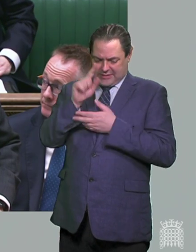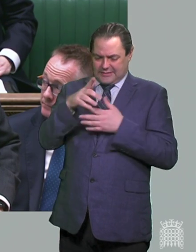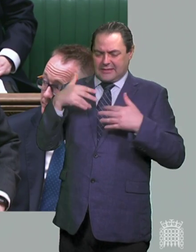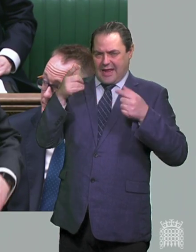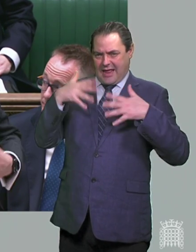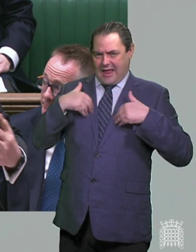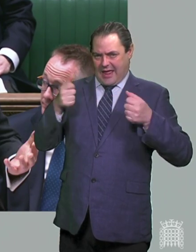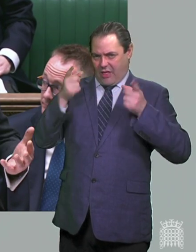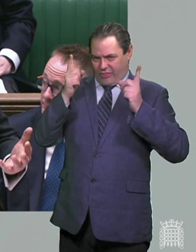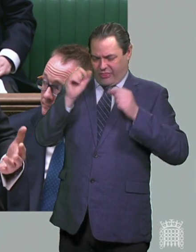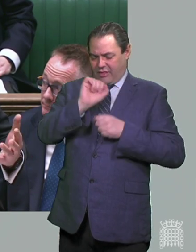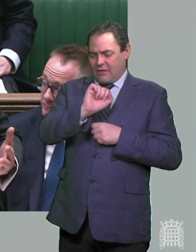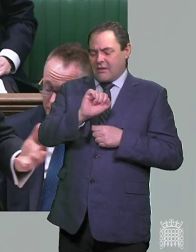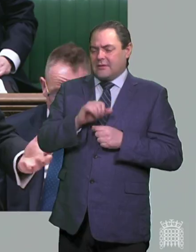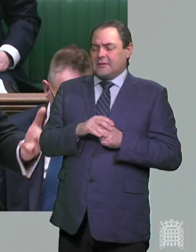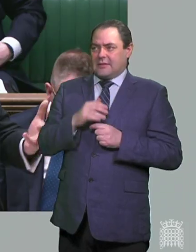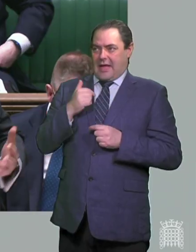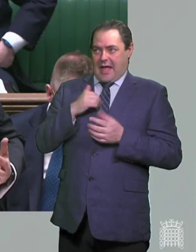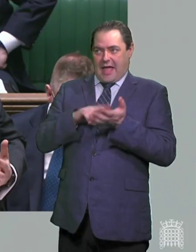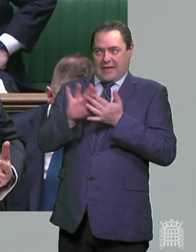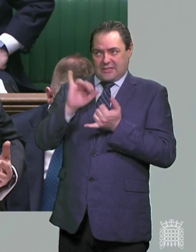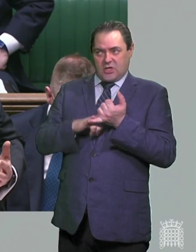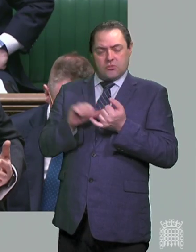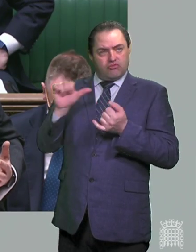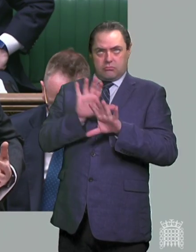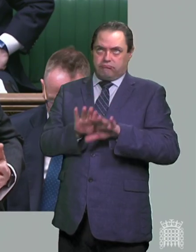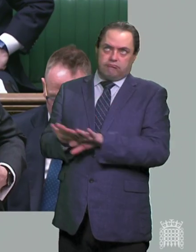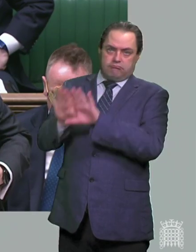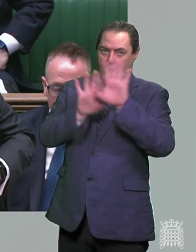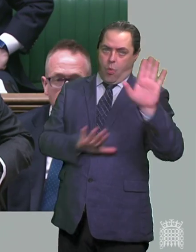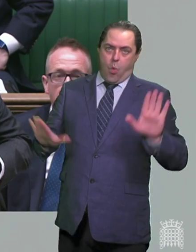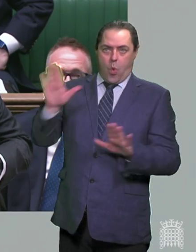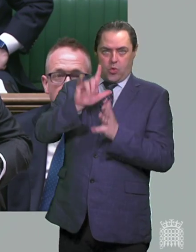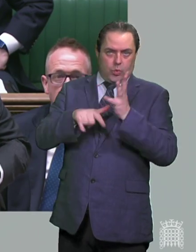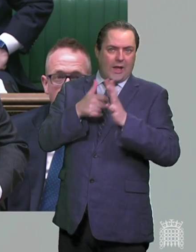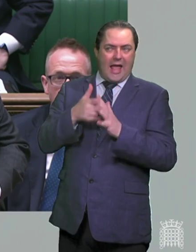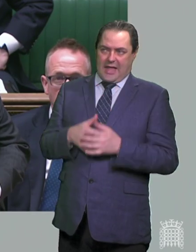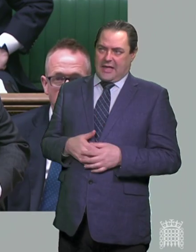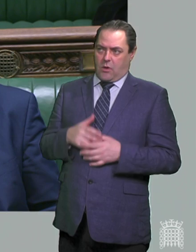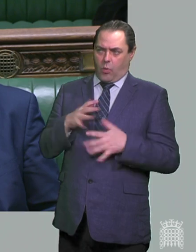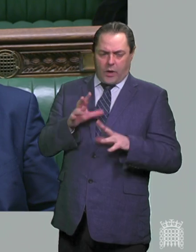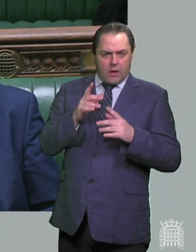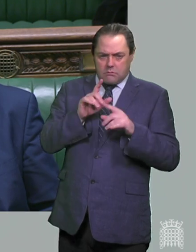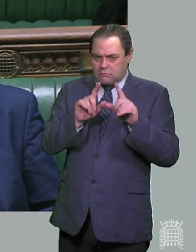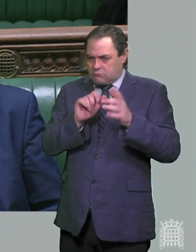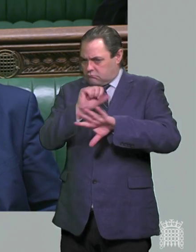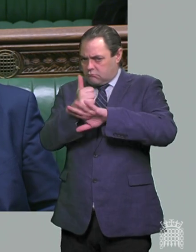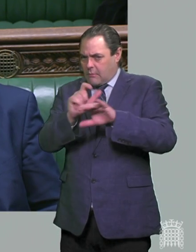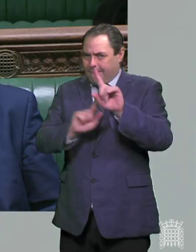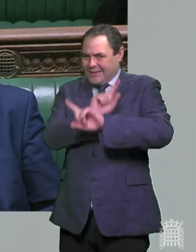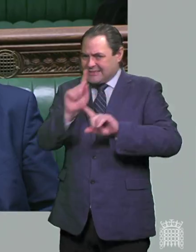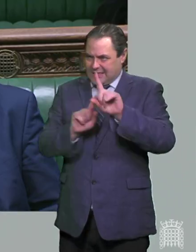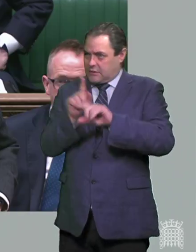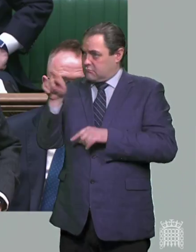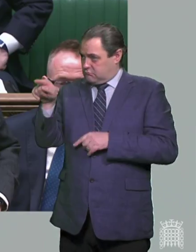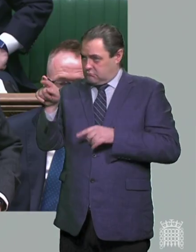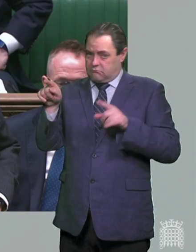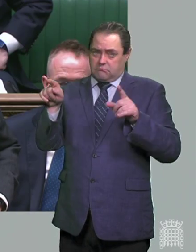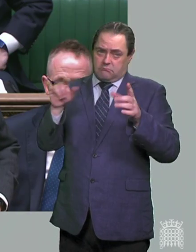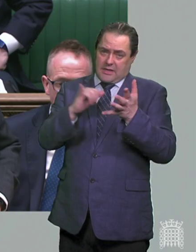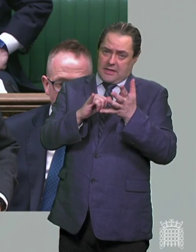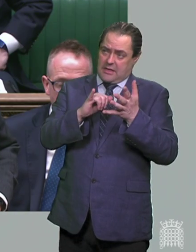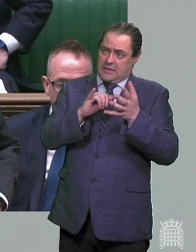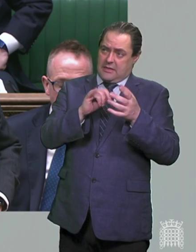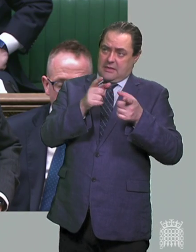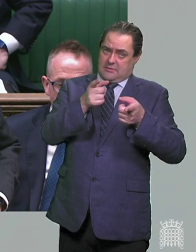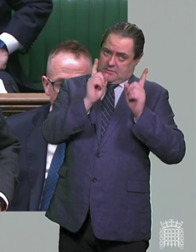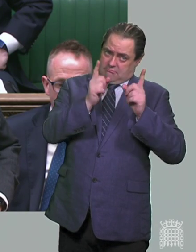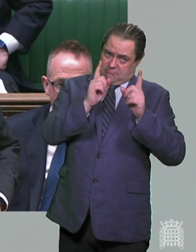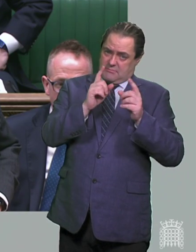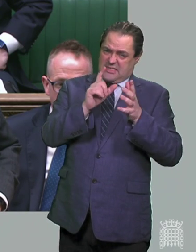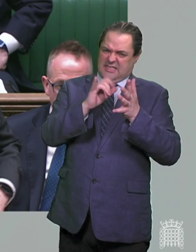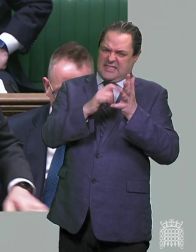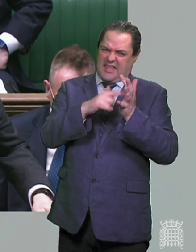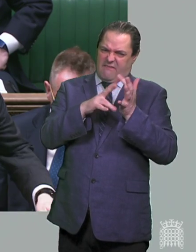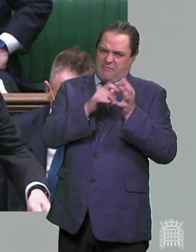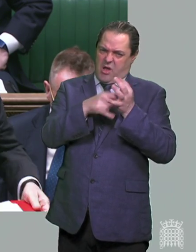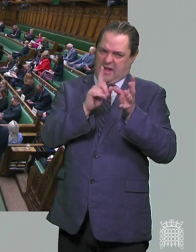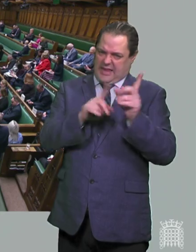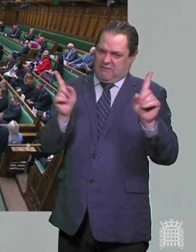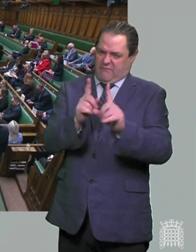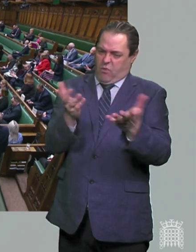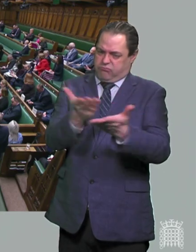I am a great believer in our NHS being reciprocal across the United Kingdom and will organisation a meeting for the honourable Gentleman with the Secretary of State for Health and Social Care at the earliest opportunity.